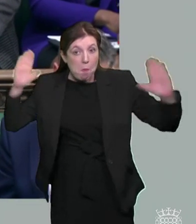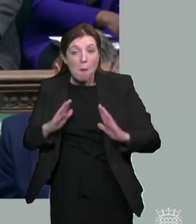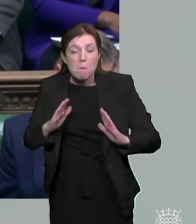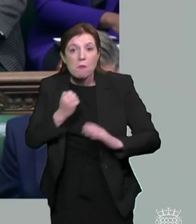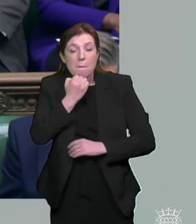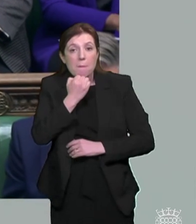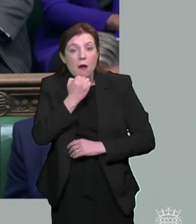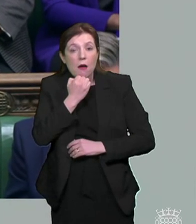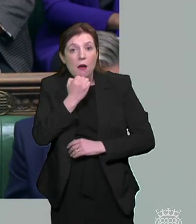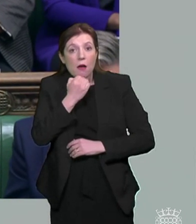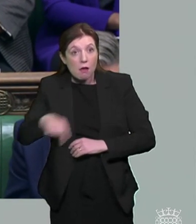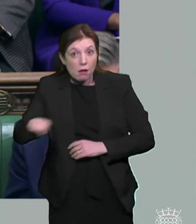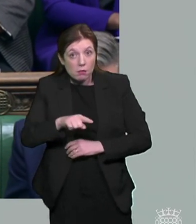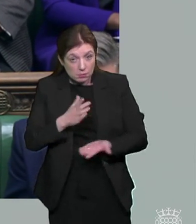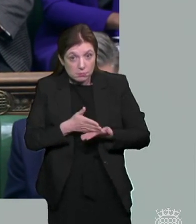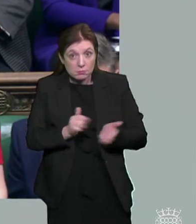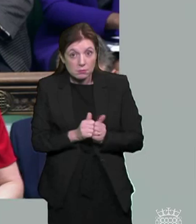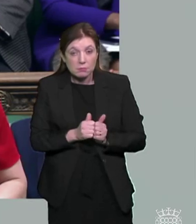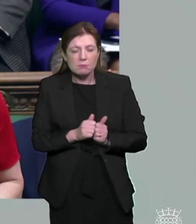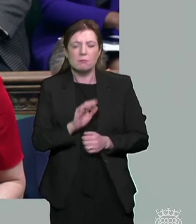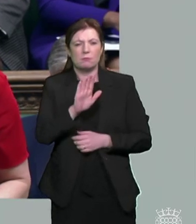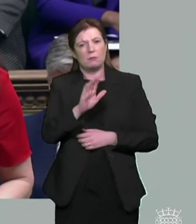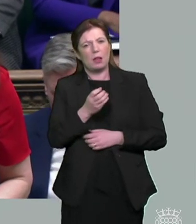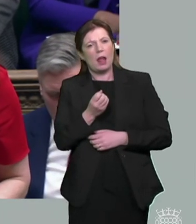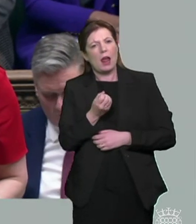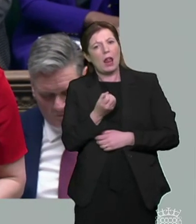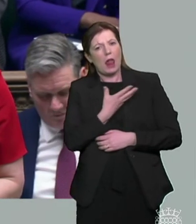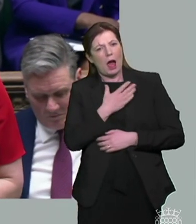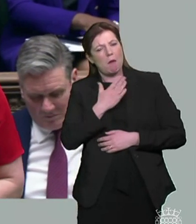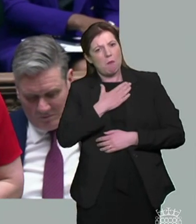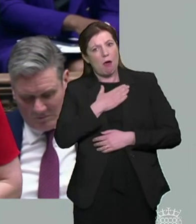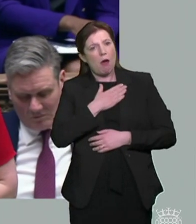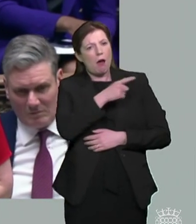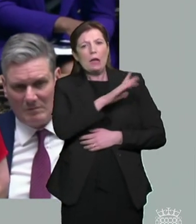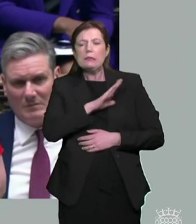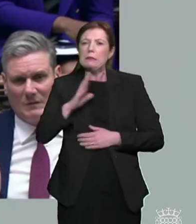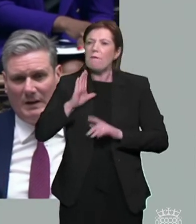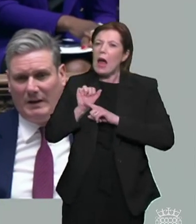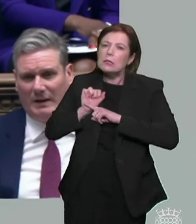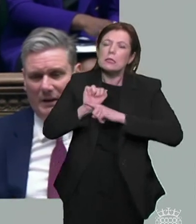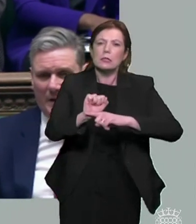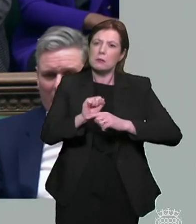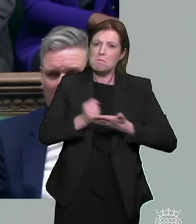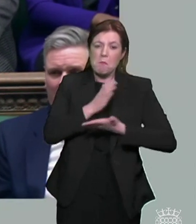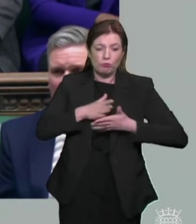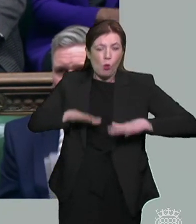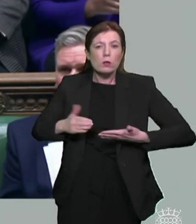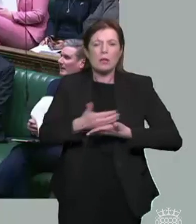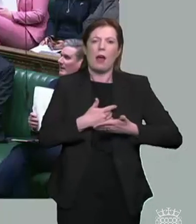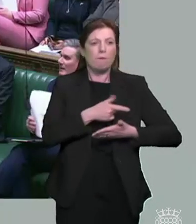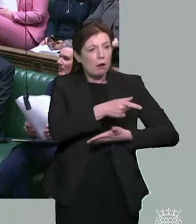I say this to the Chancellor: Labour will support whatever is needed on defence and security, in order to keep our country safe.